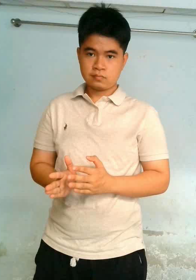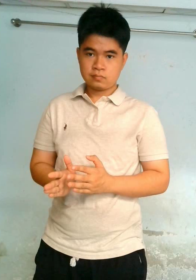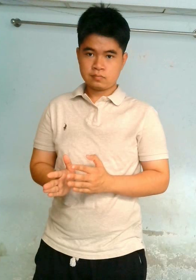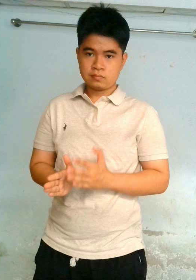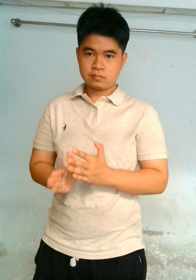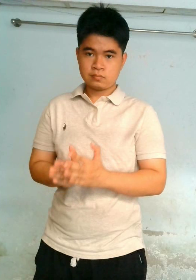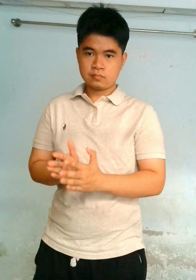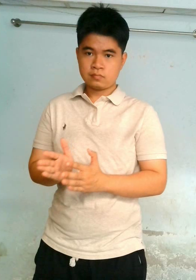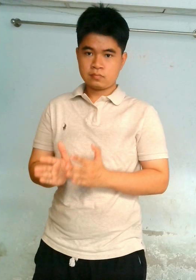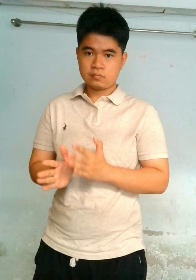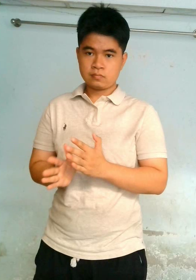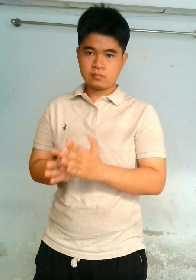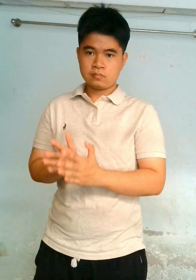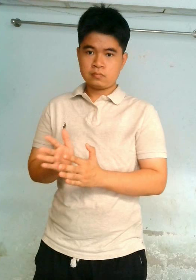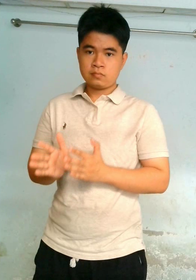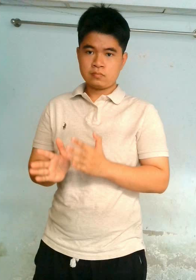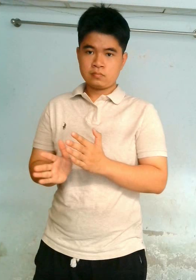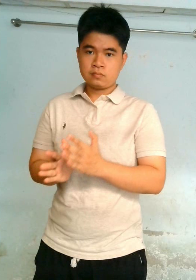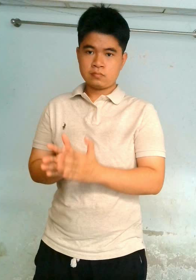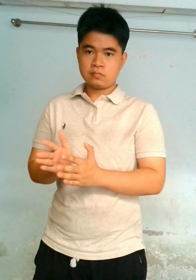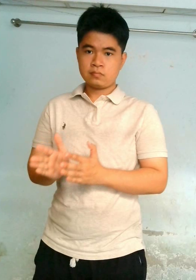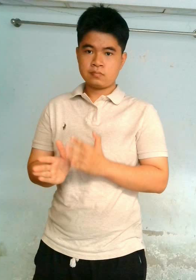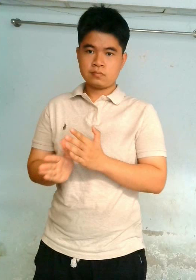ngon ngu ki hieu